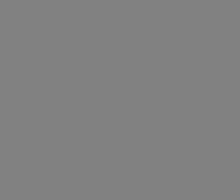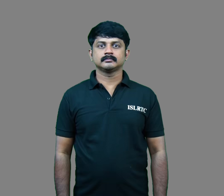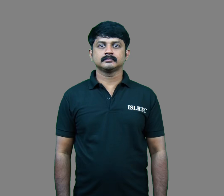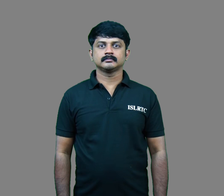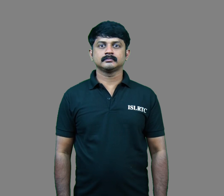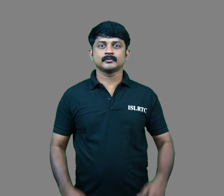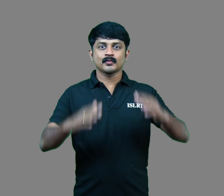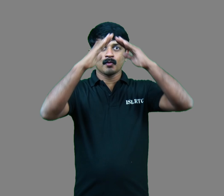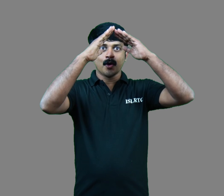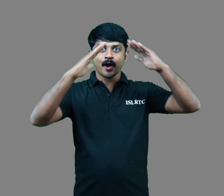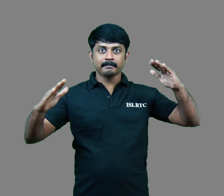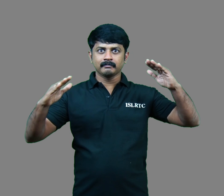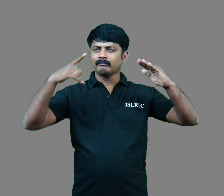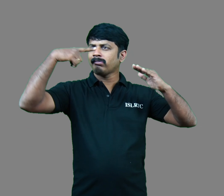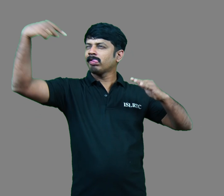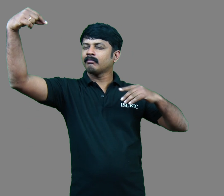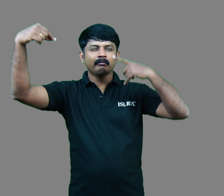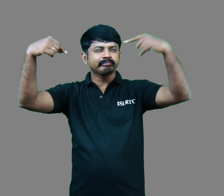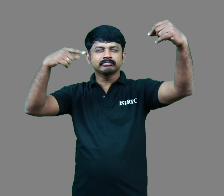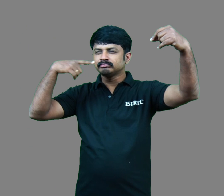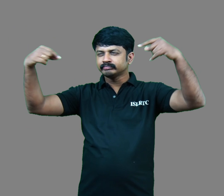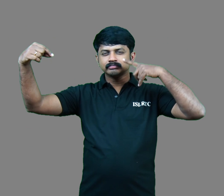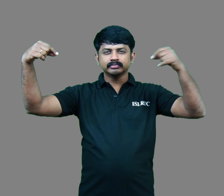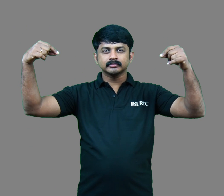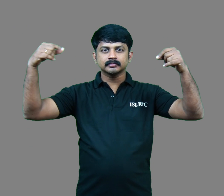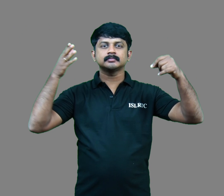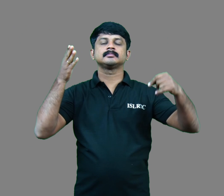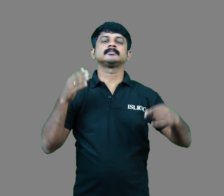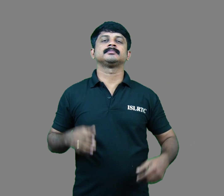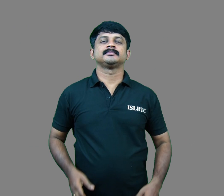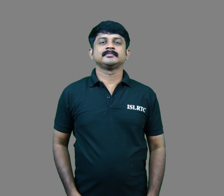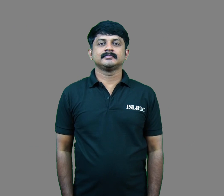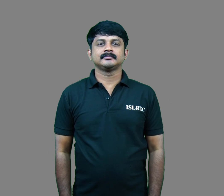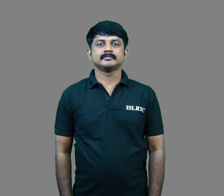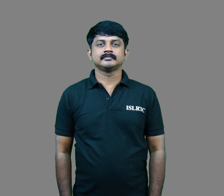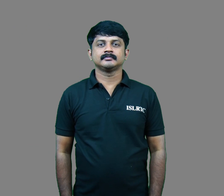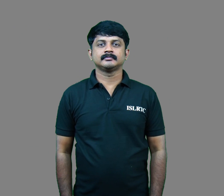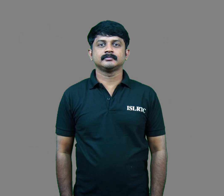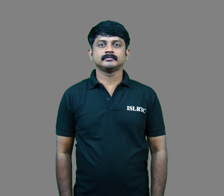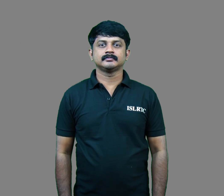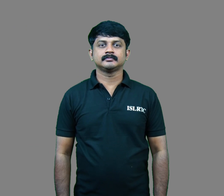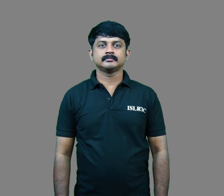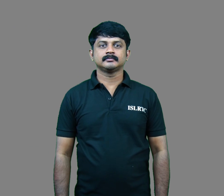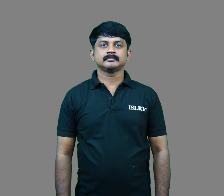Modern Roof